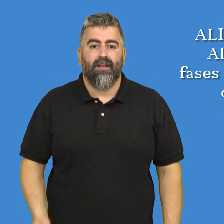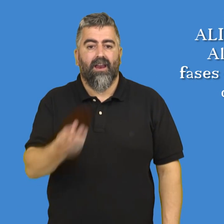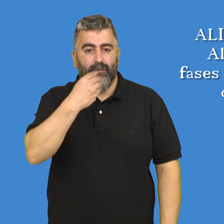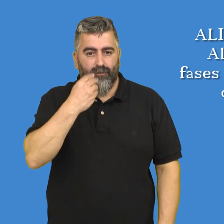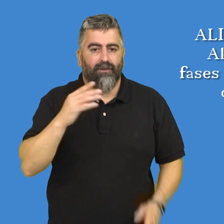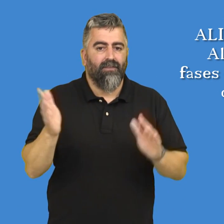comer